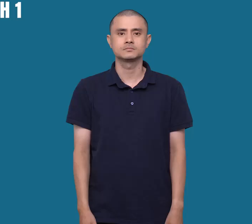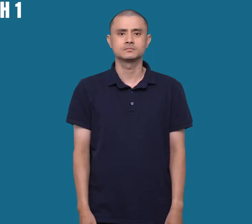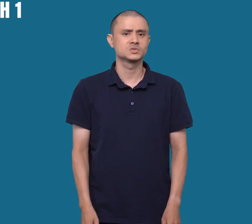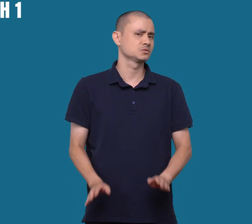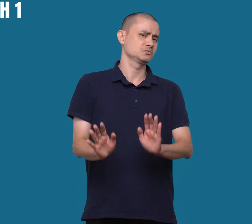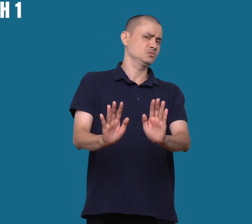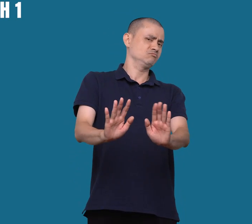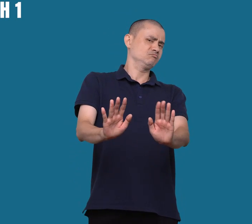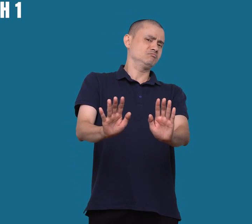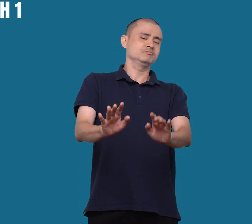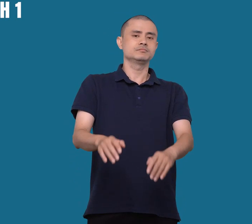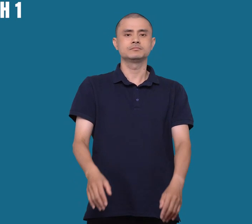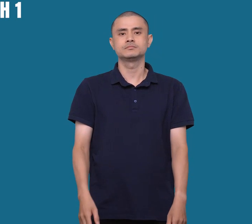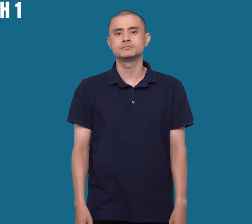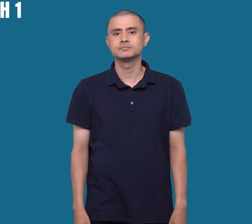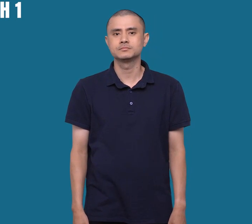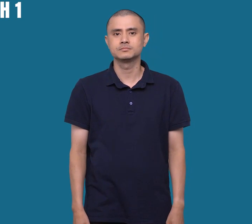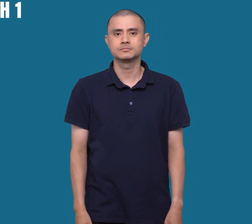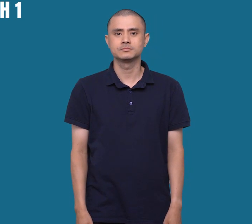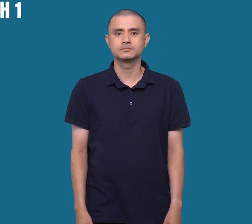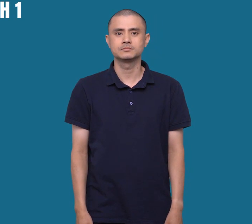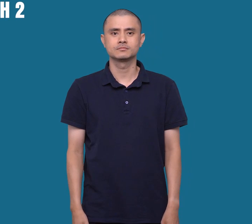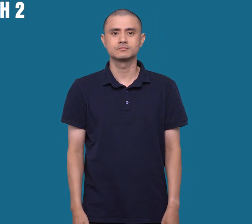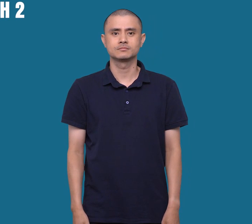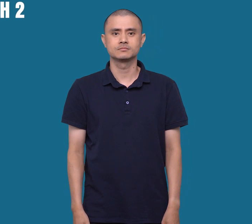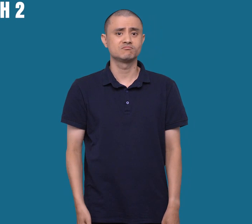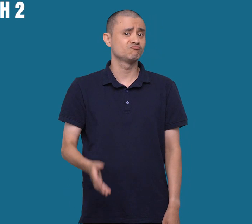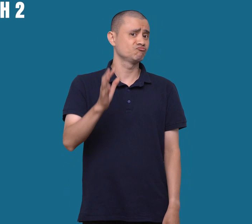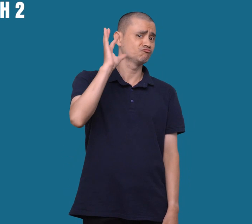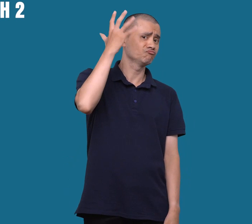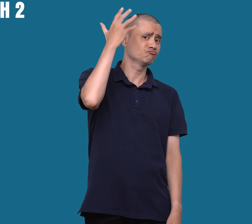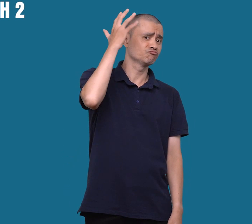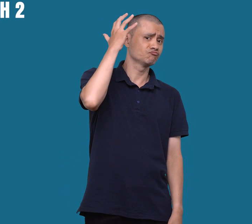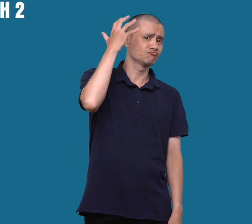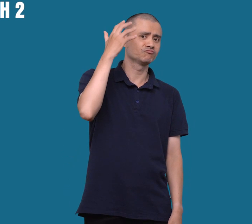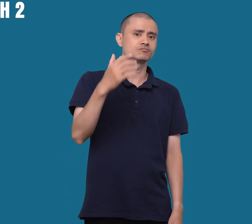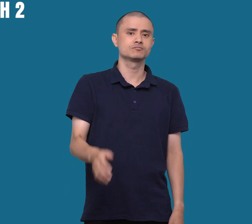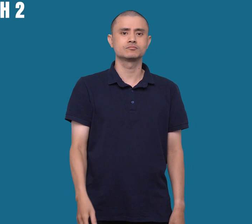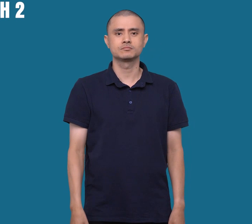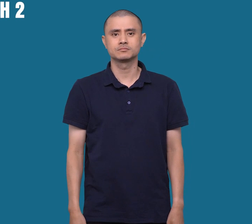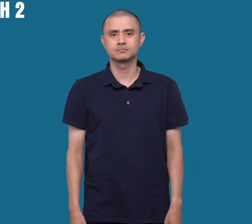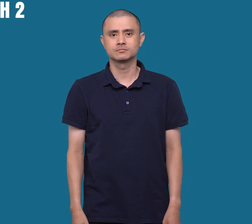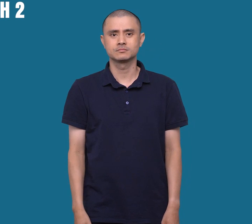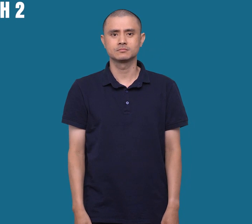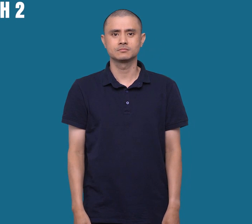từ chối